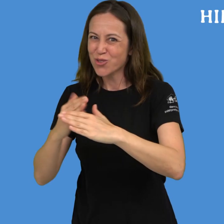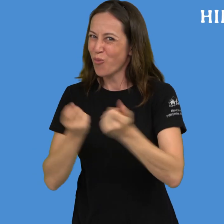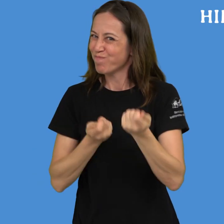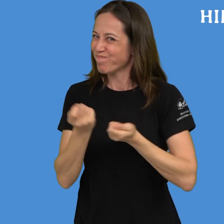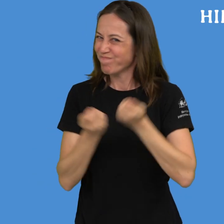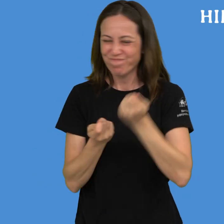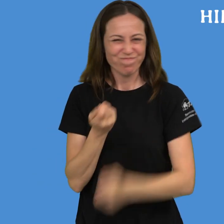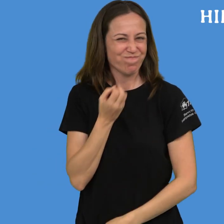control